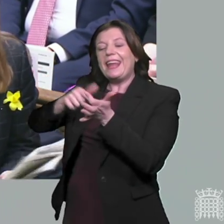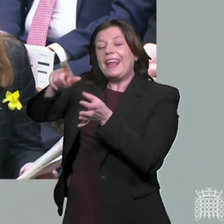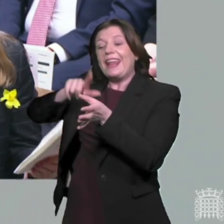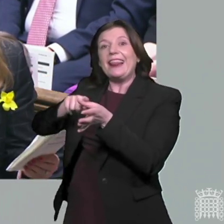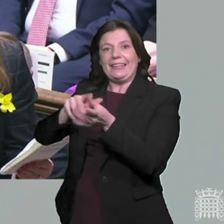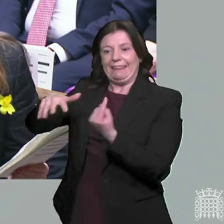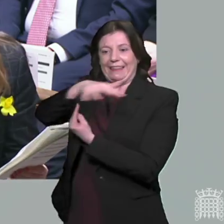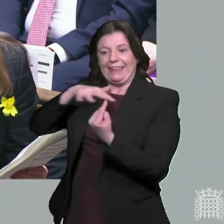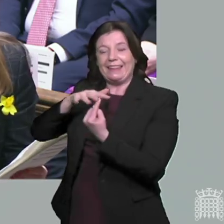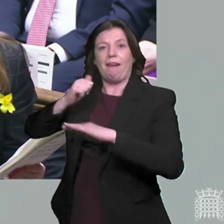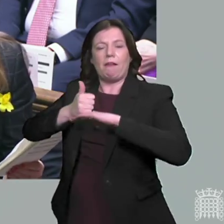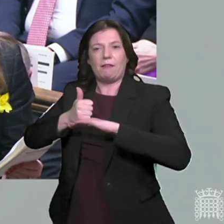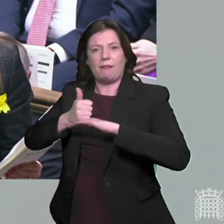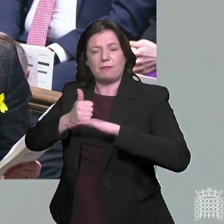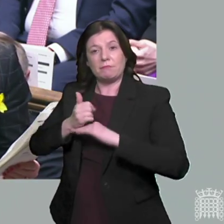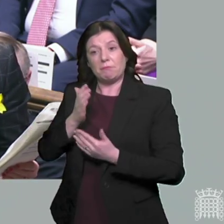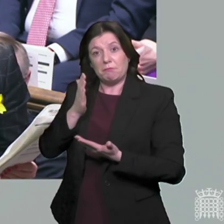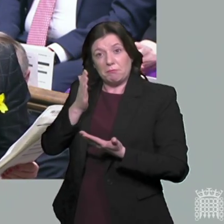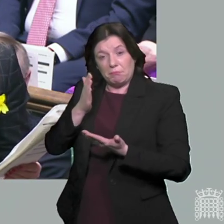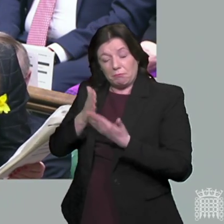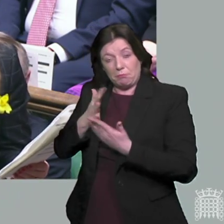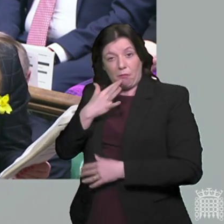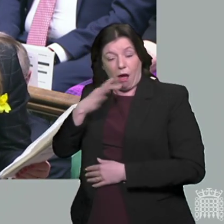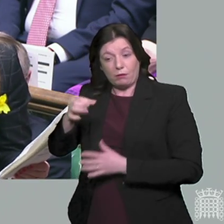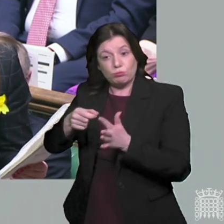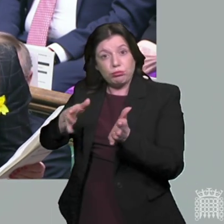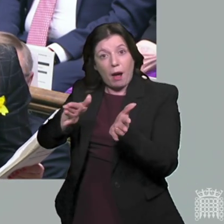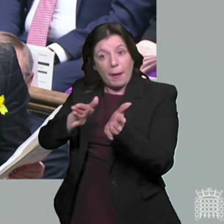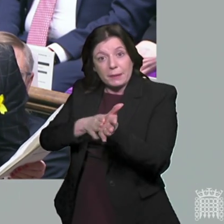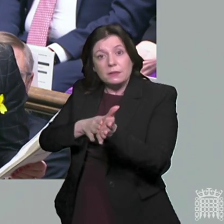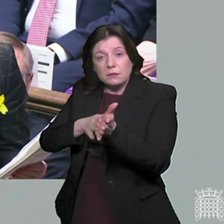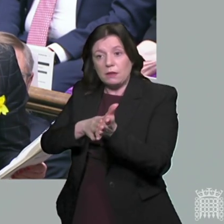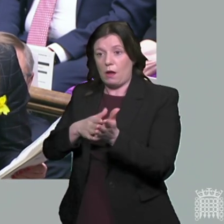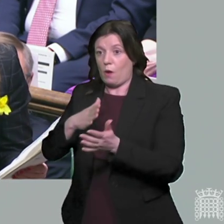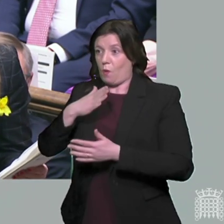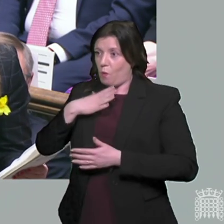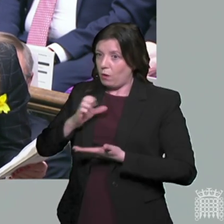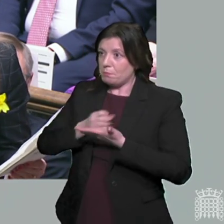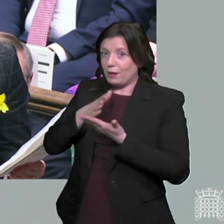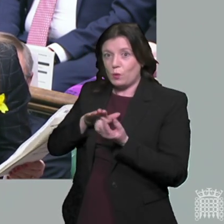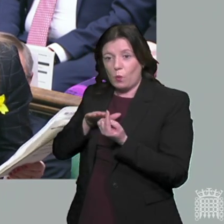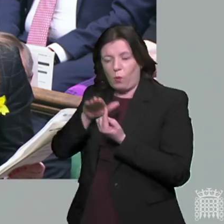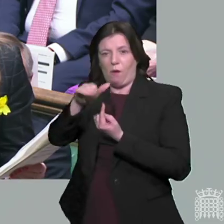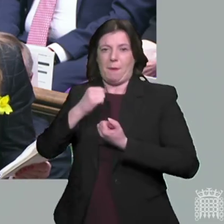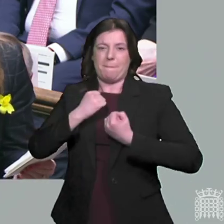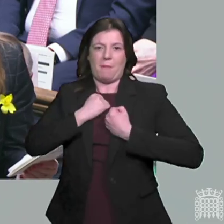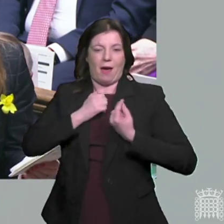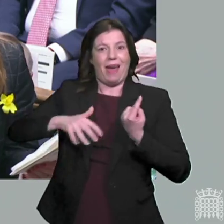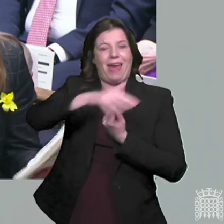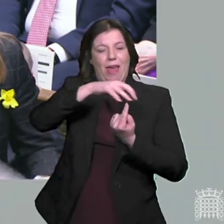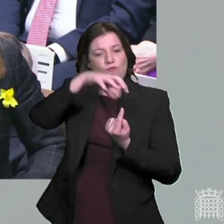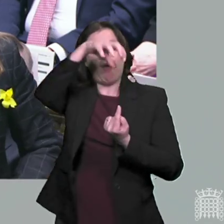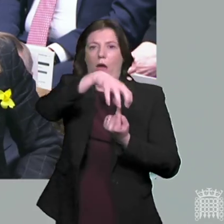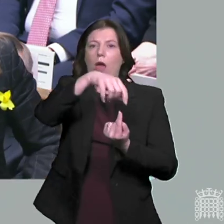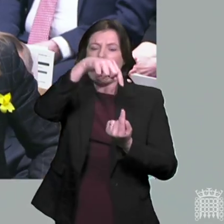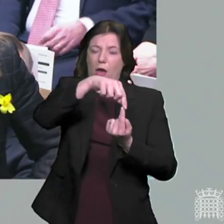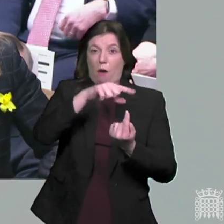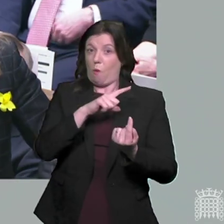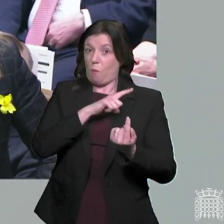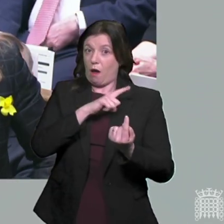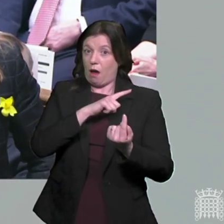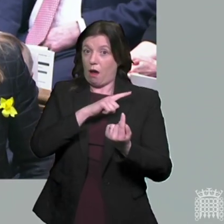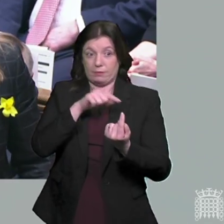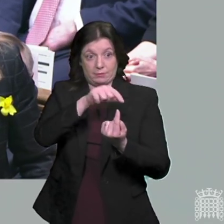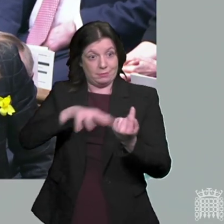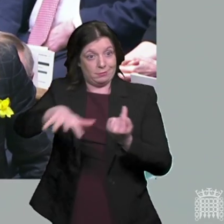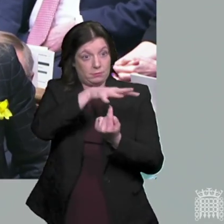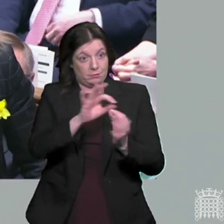Will the Prime Minister make it his personal mission to deliver vital new nuclear power at Wylfa in my constituency of Ynys Môn, one of the best nuclear sites in the UK?